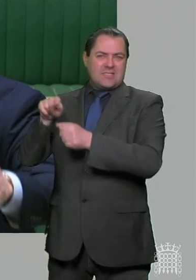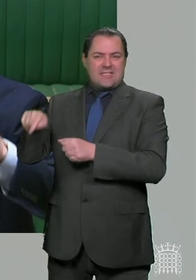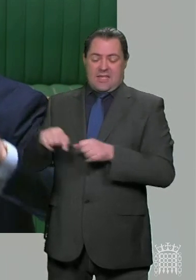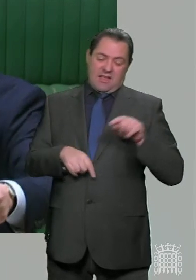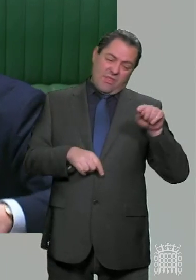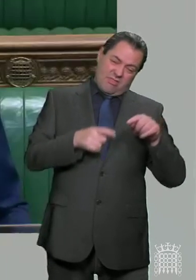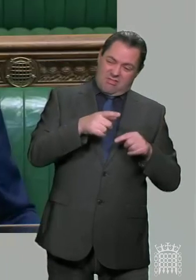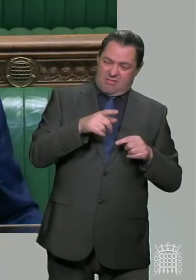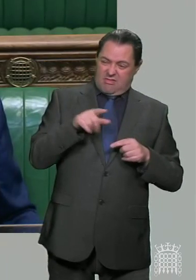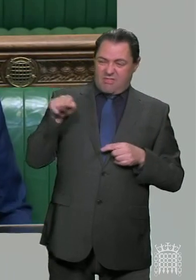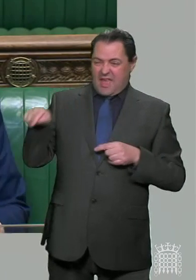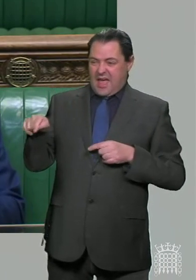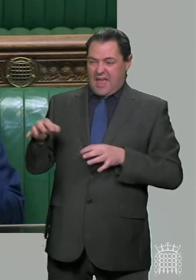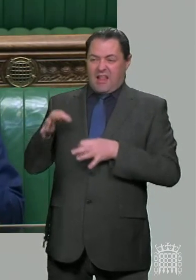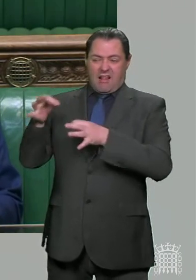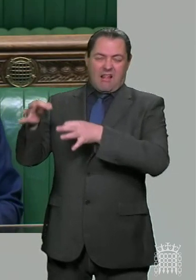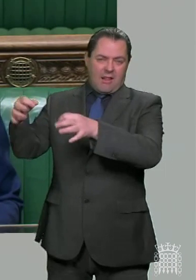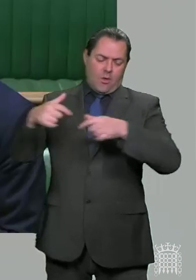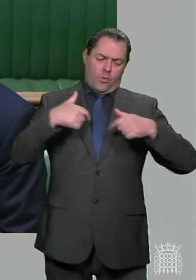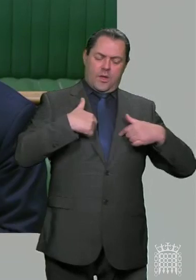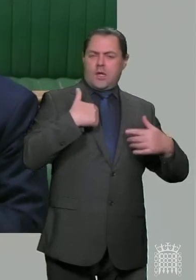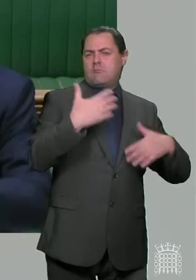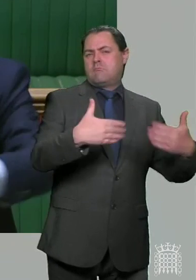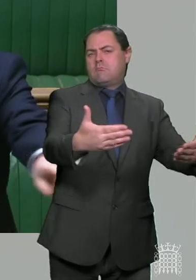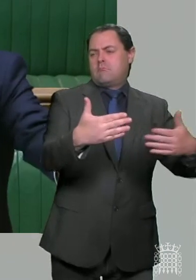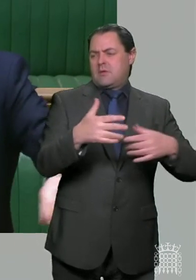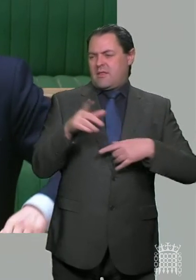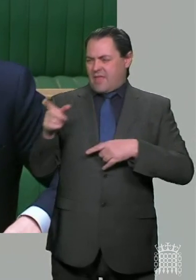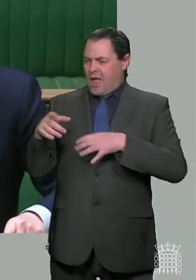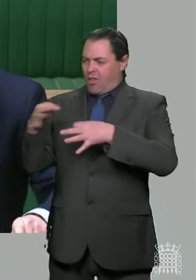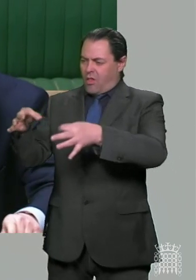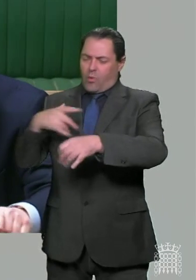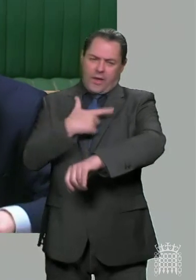The Opposition vacillate; we vaccinate.